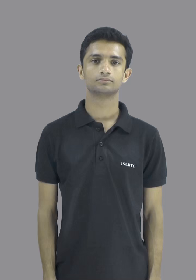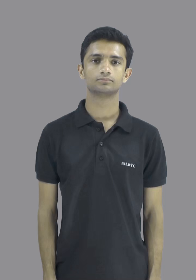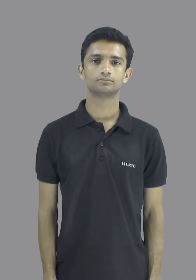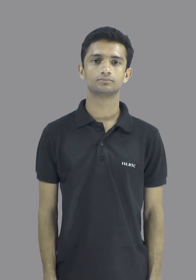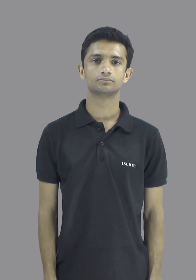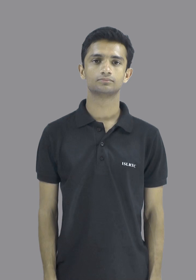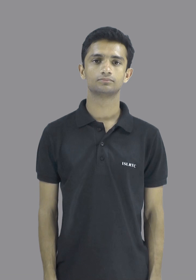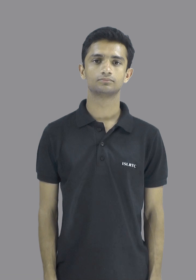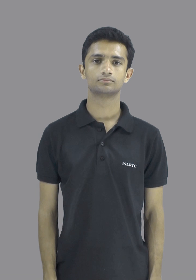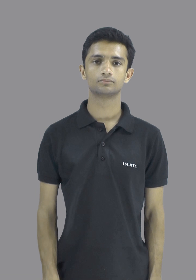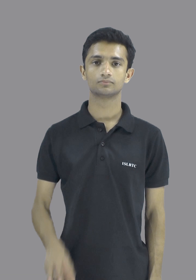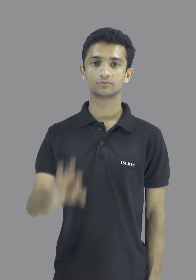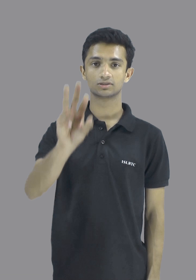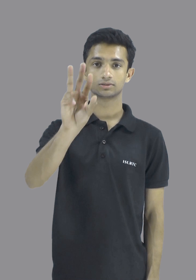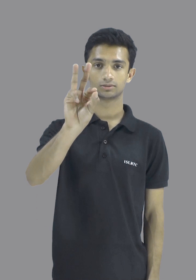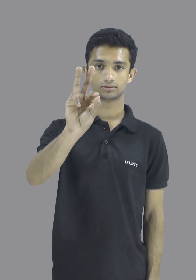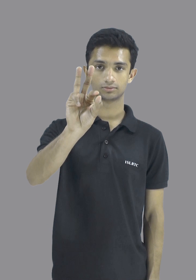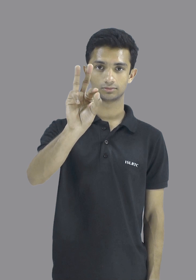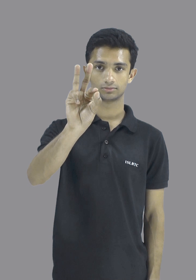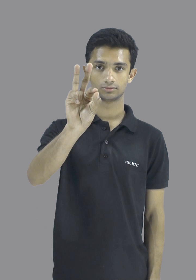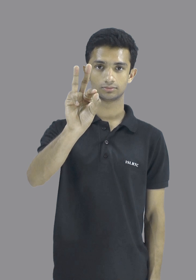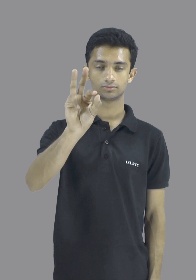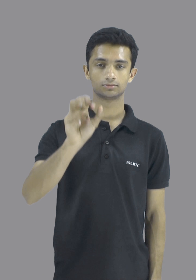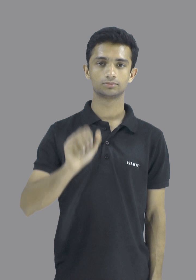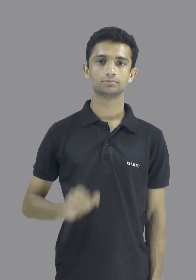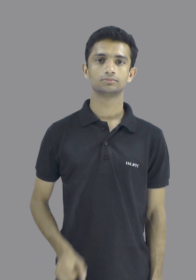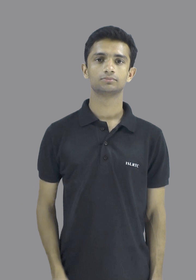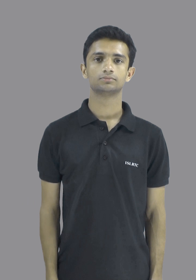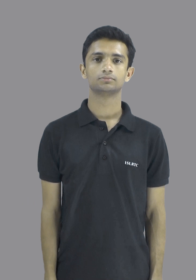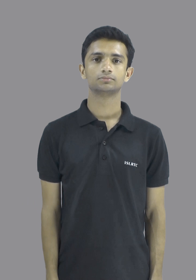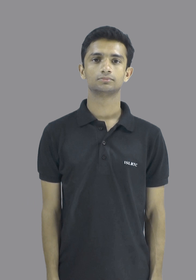30 Thirty